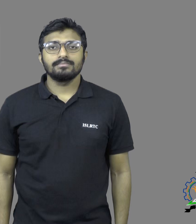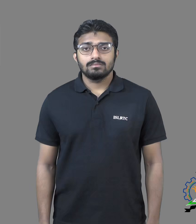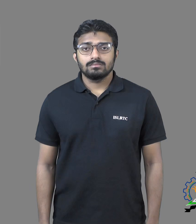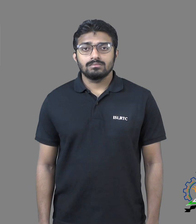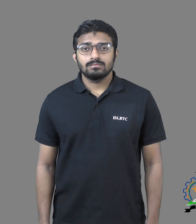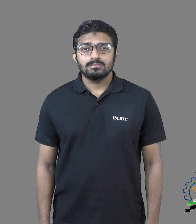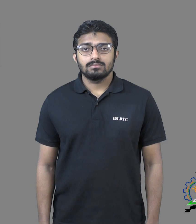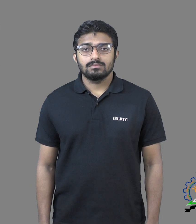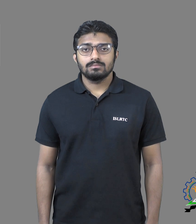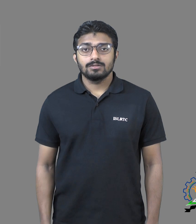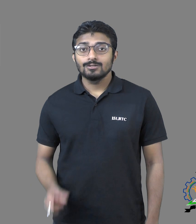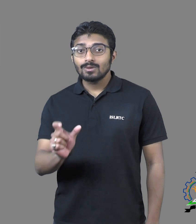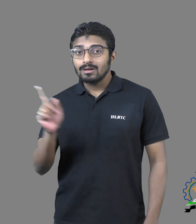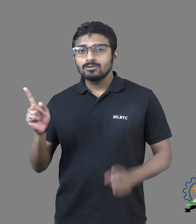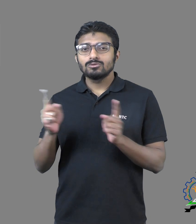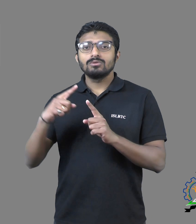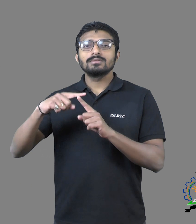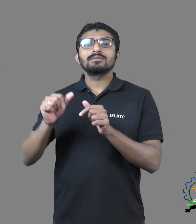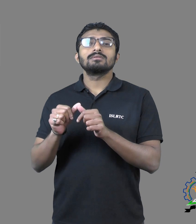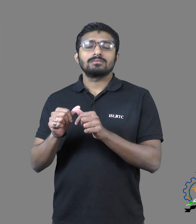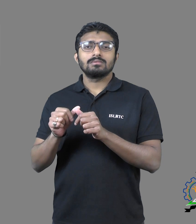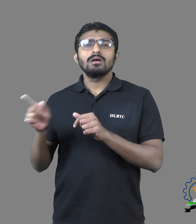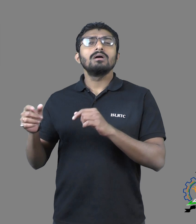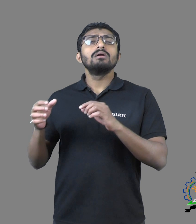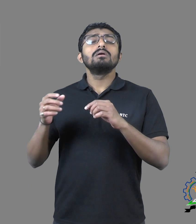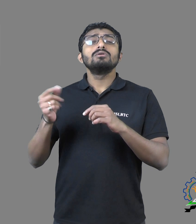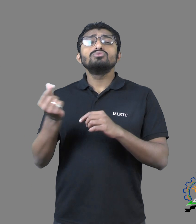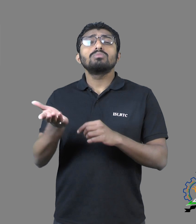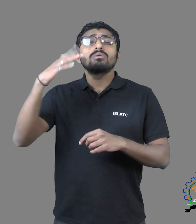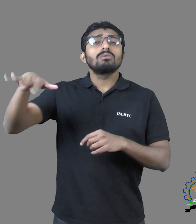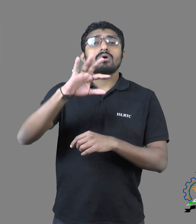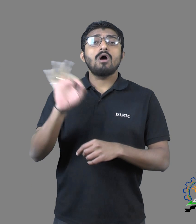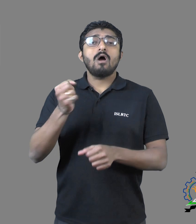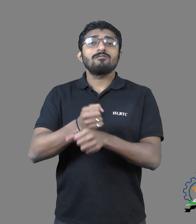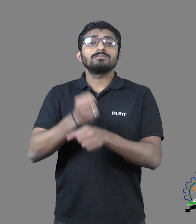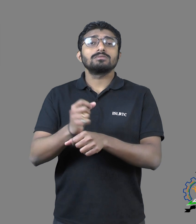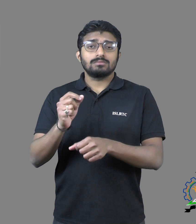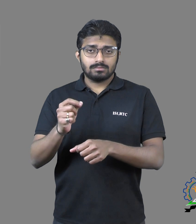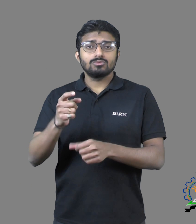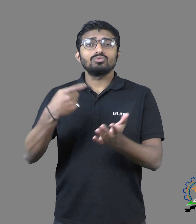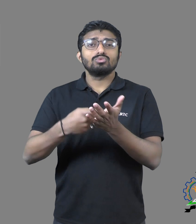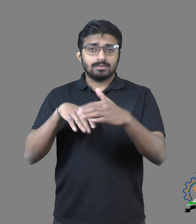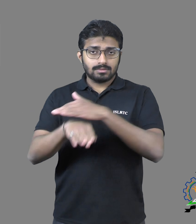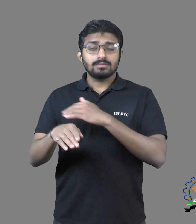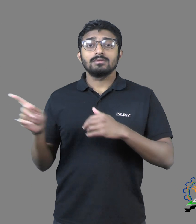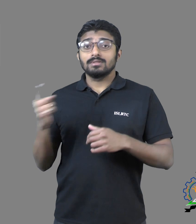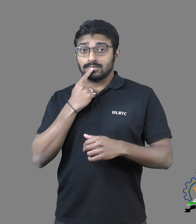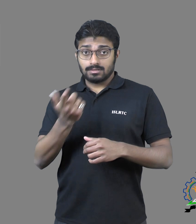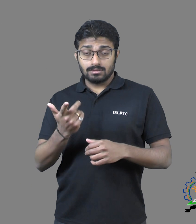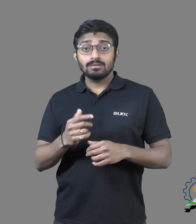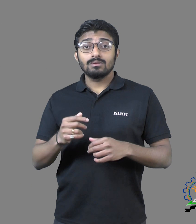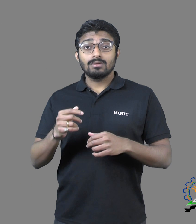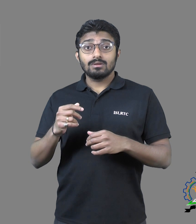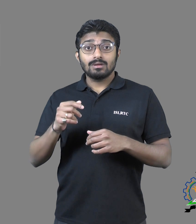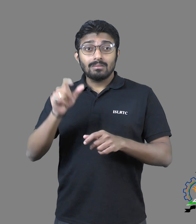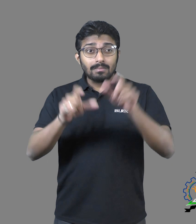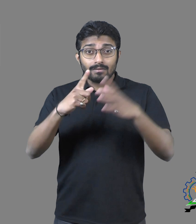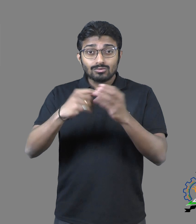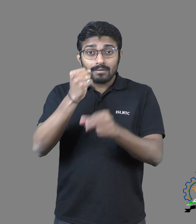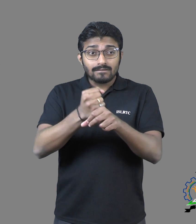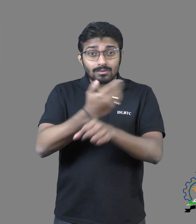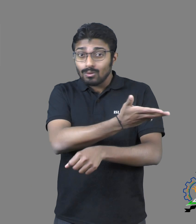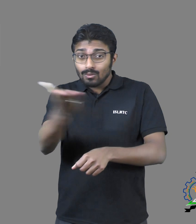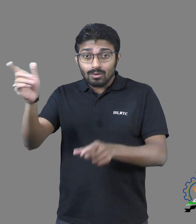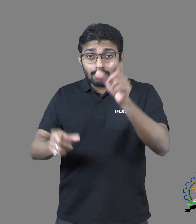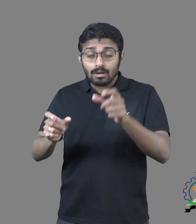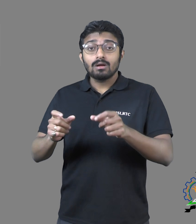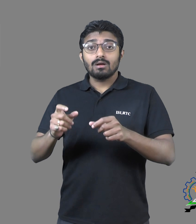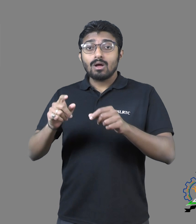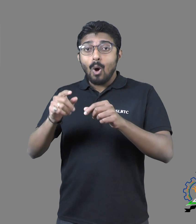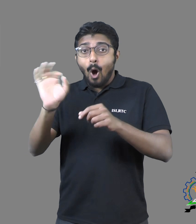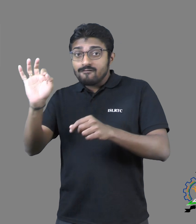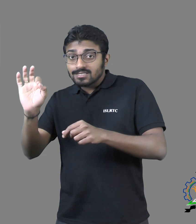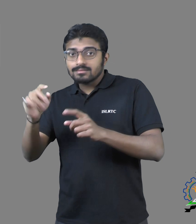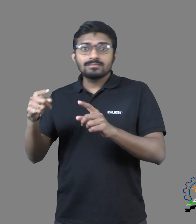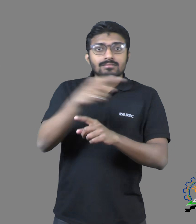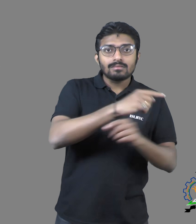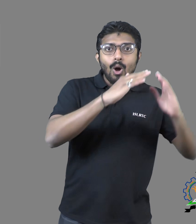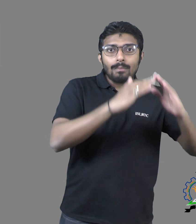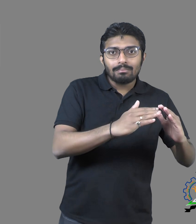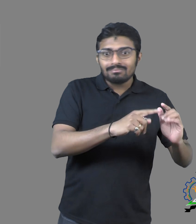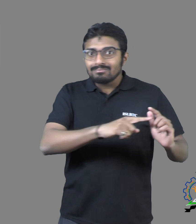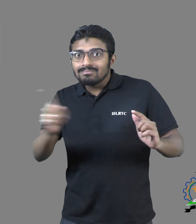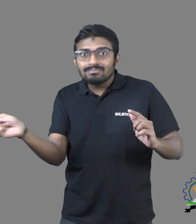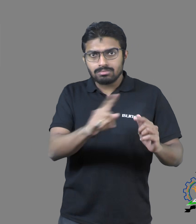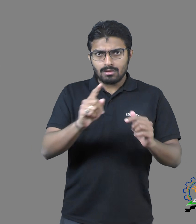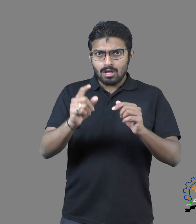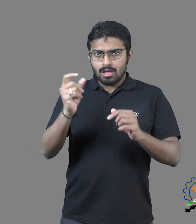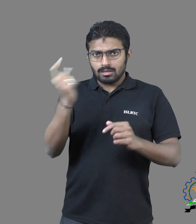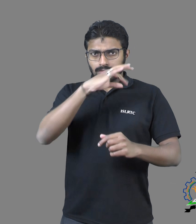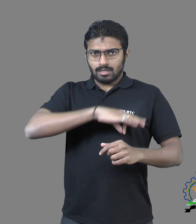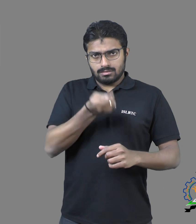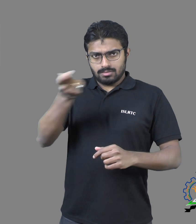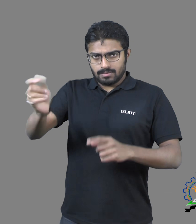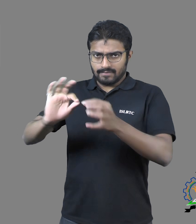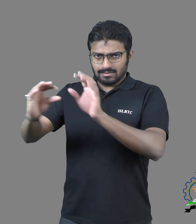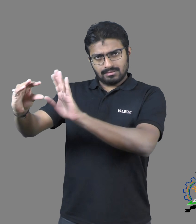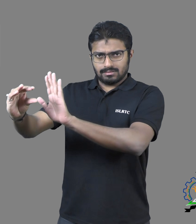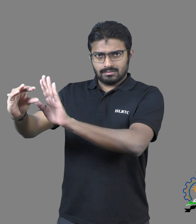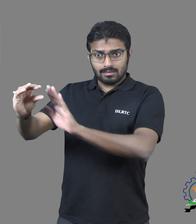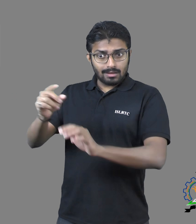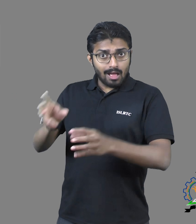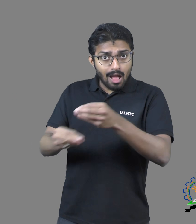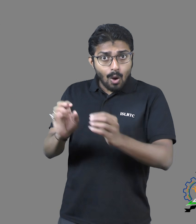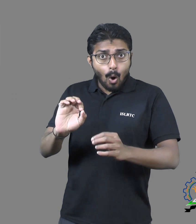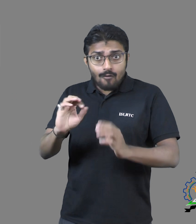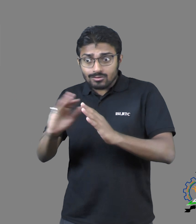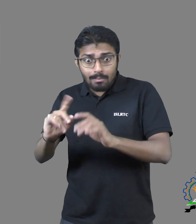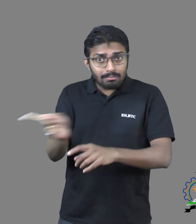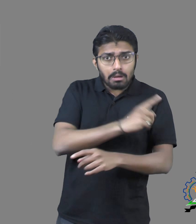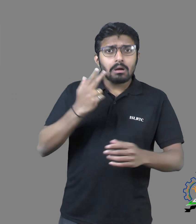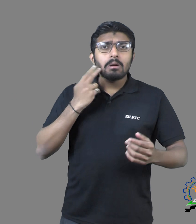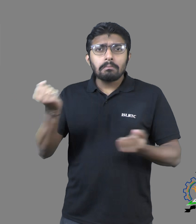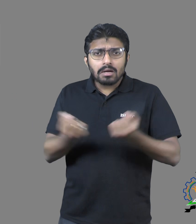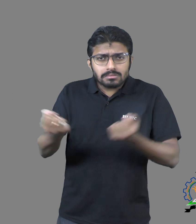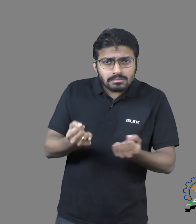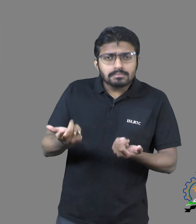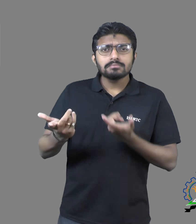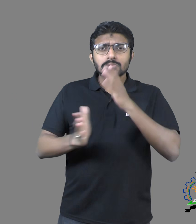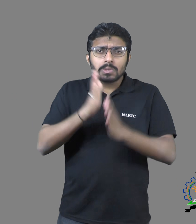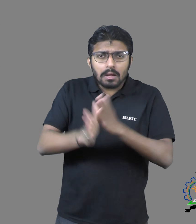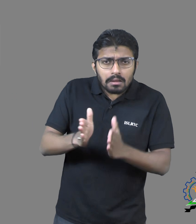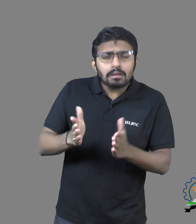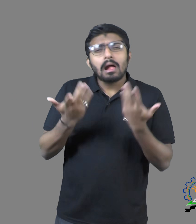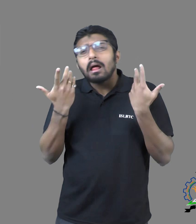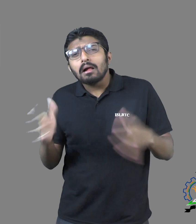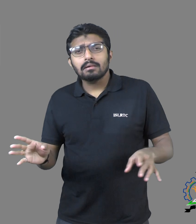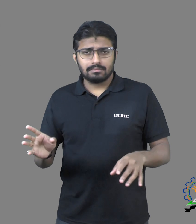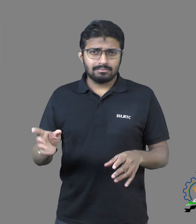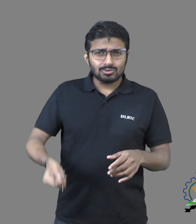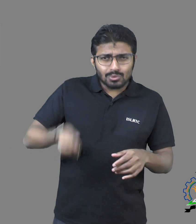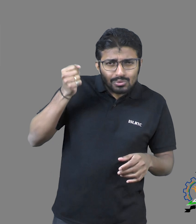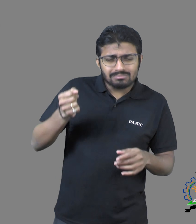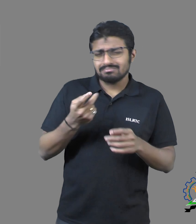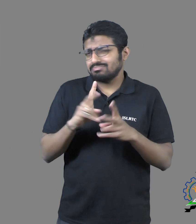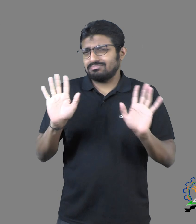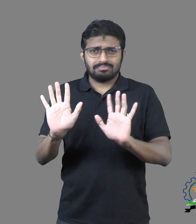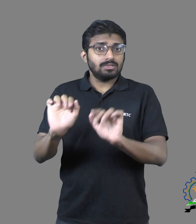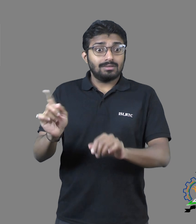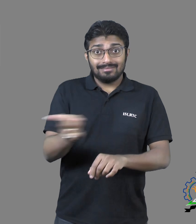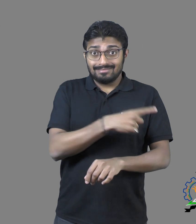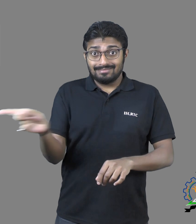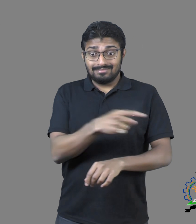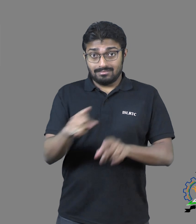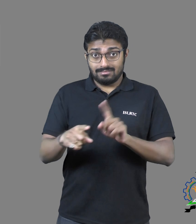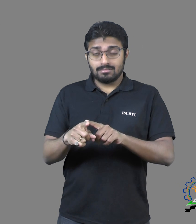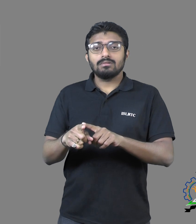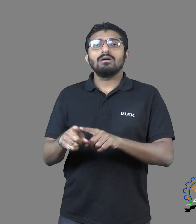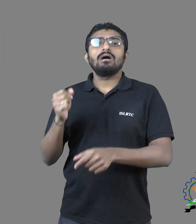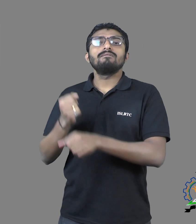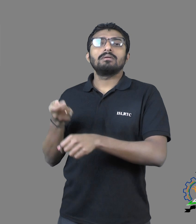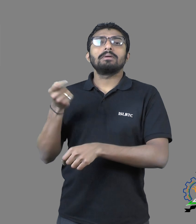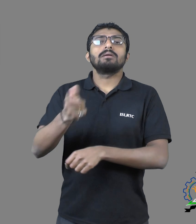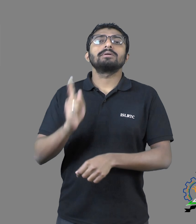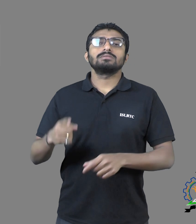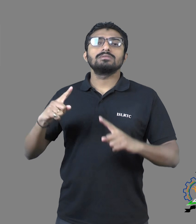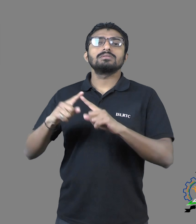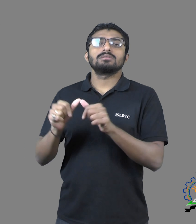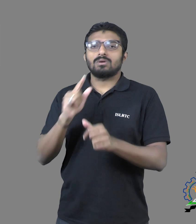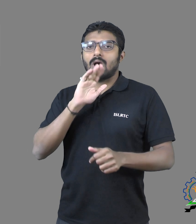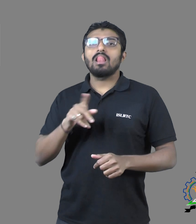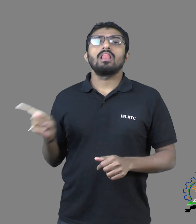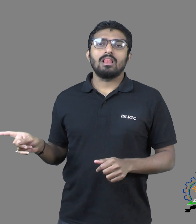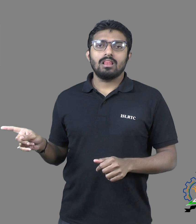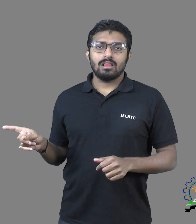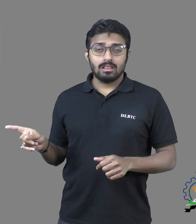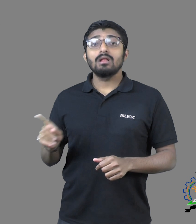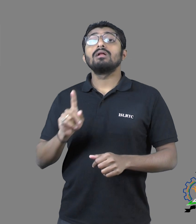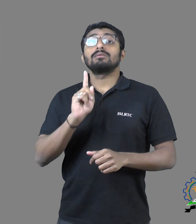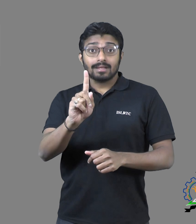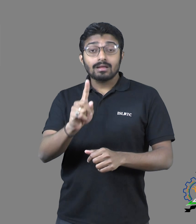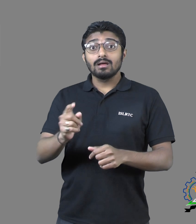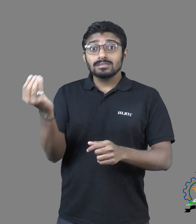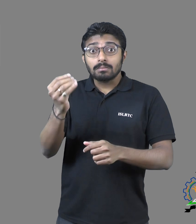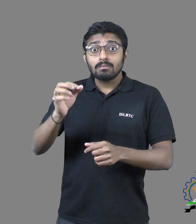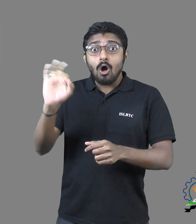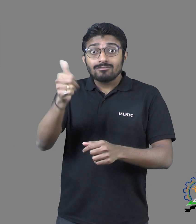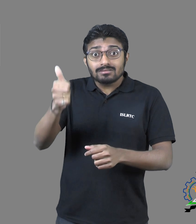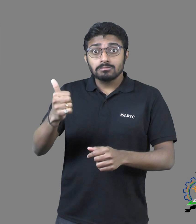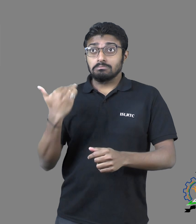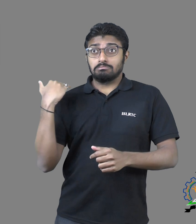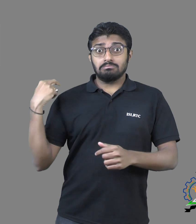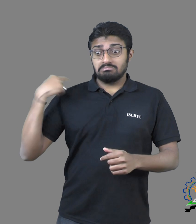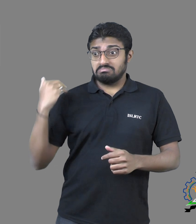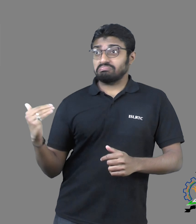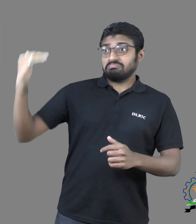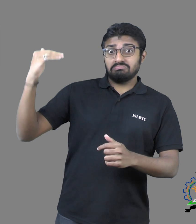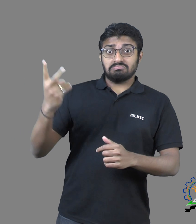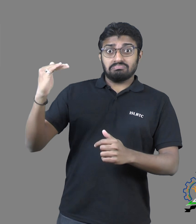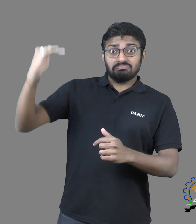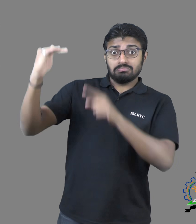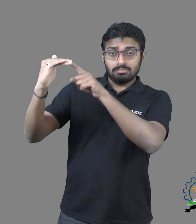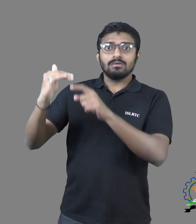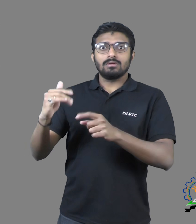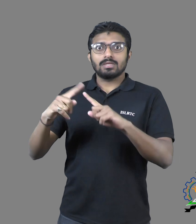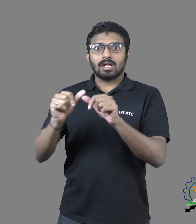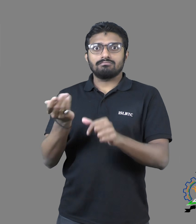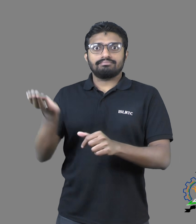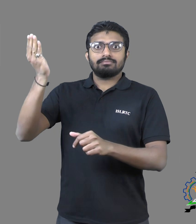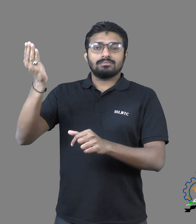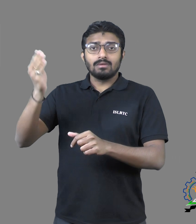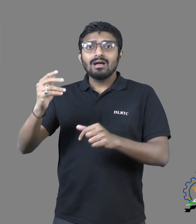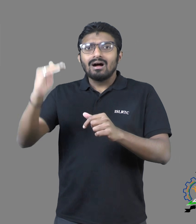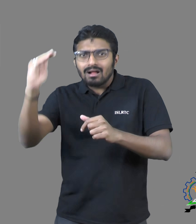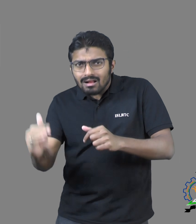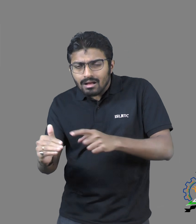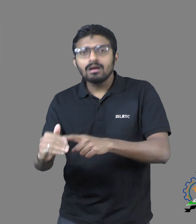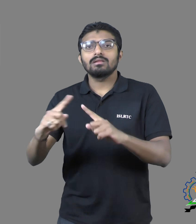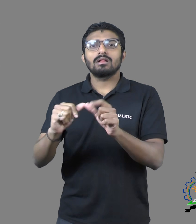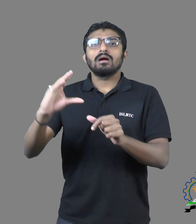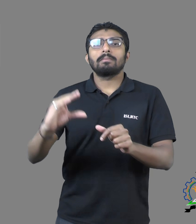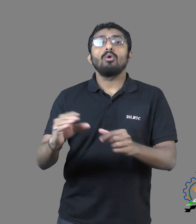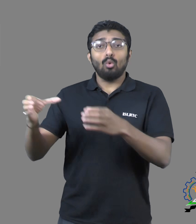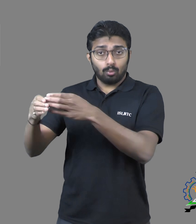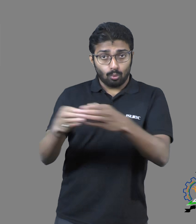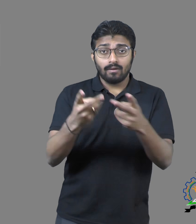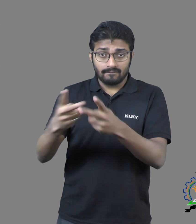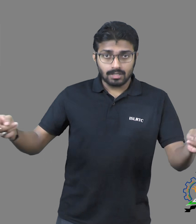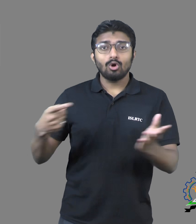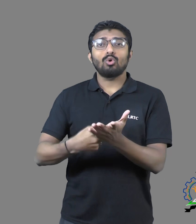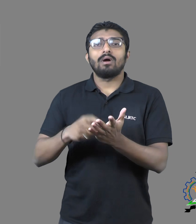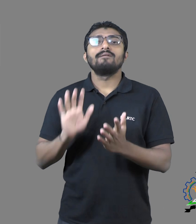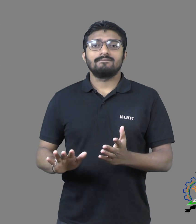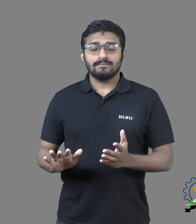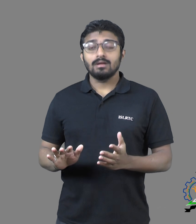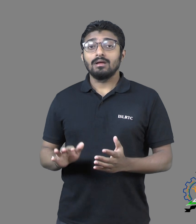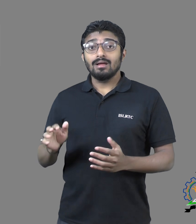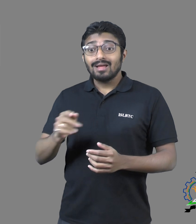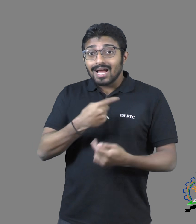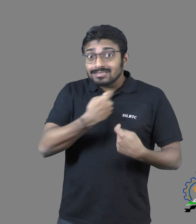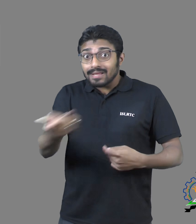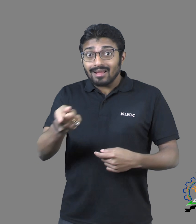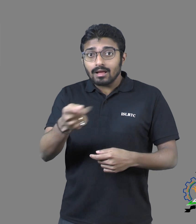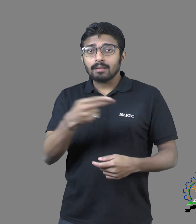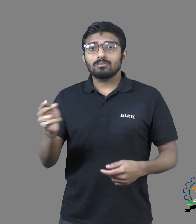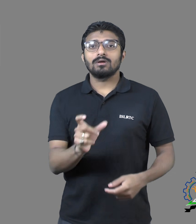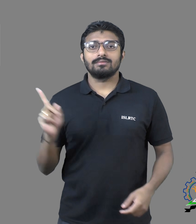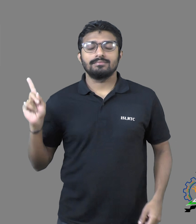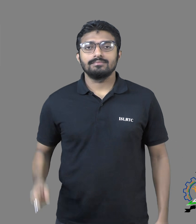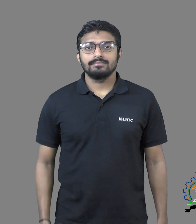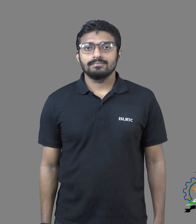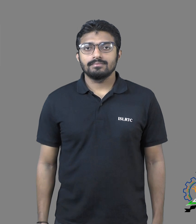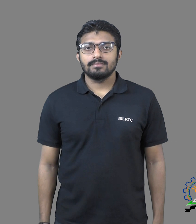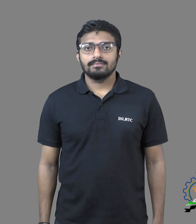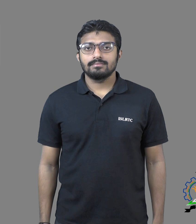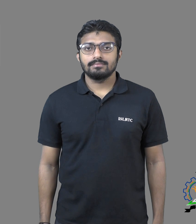Transportation Allowance or Travelling Allowance